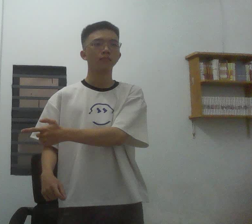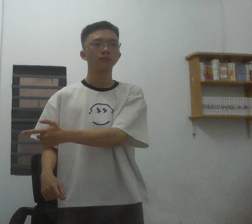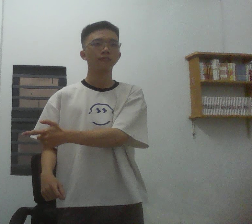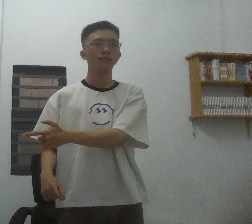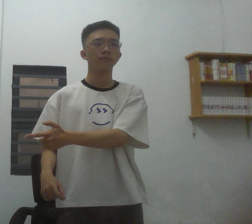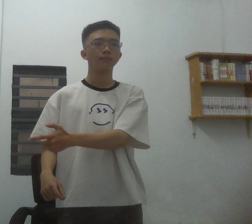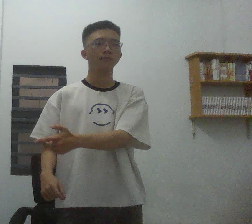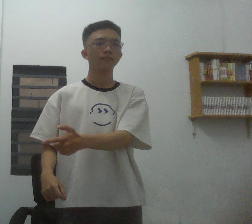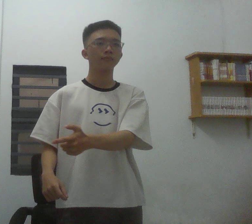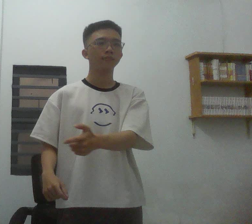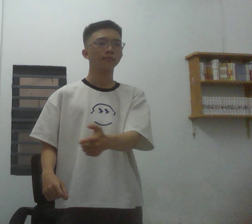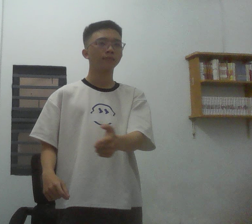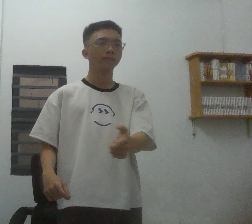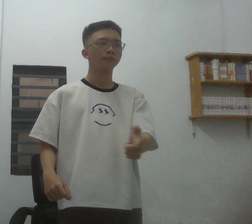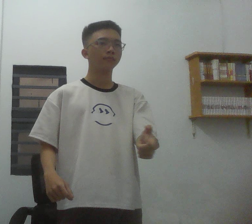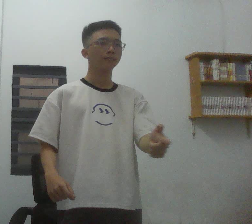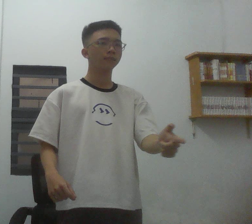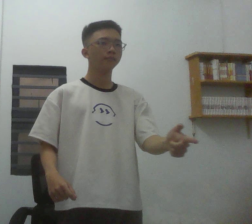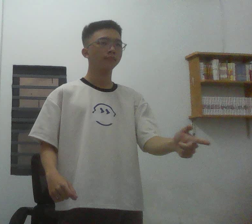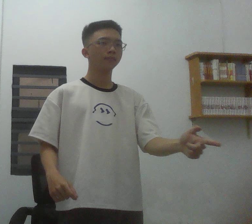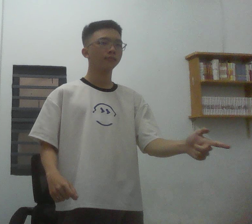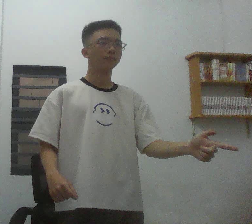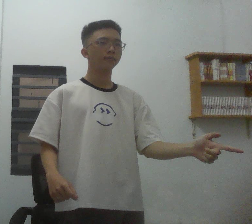cac ban